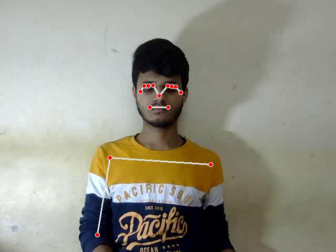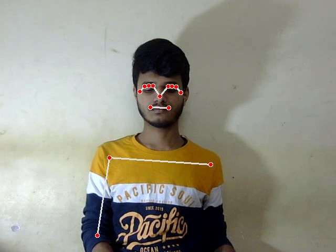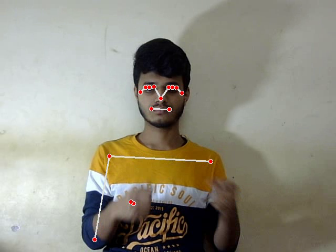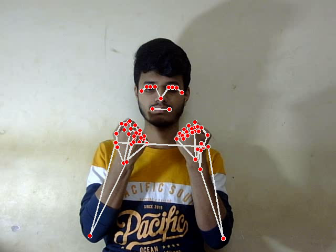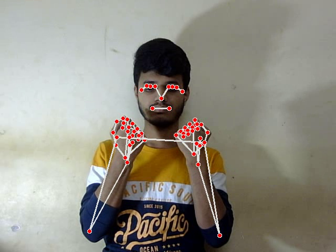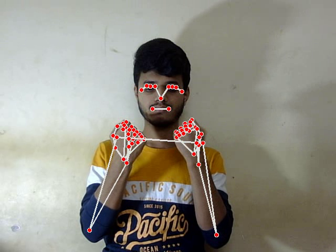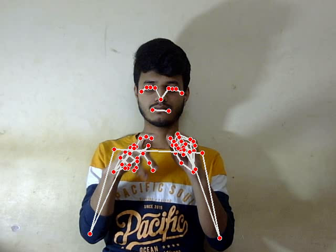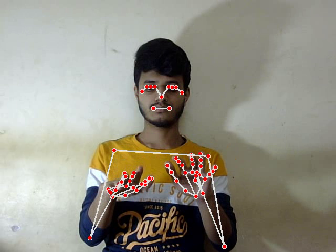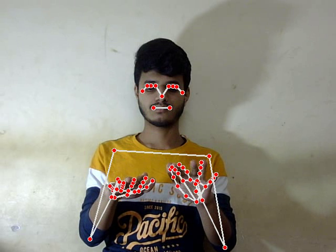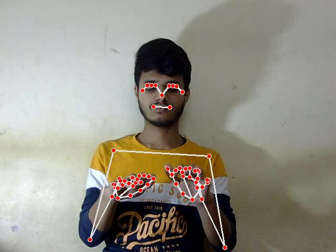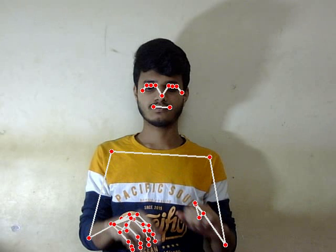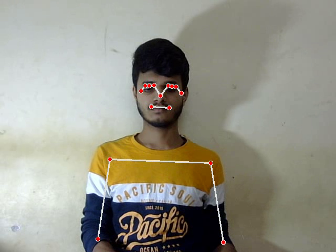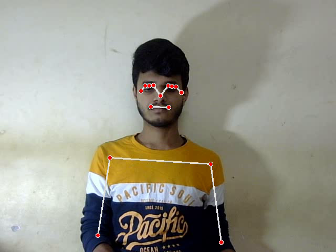finish